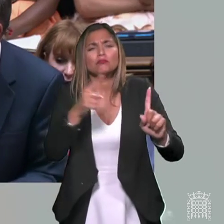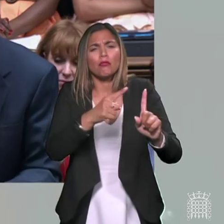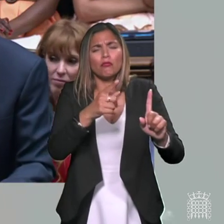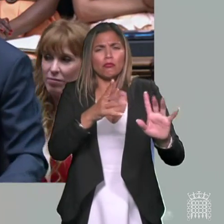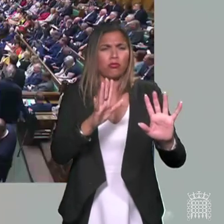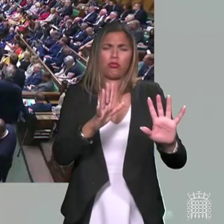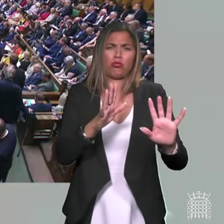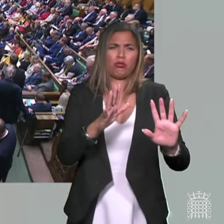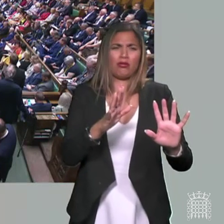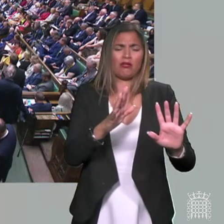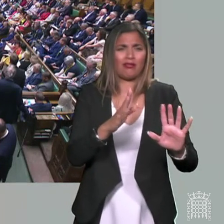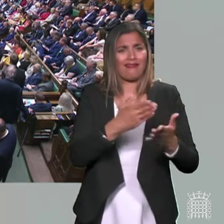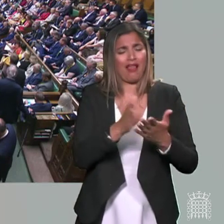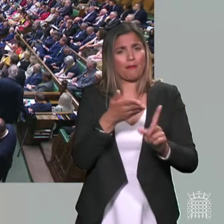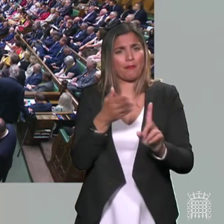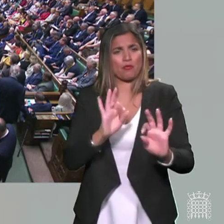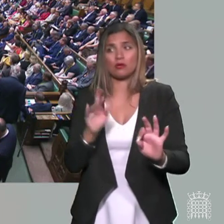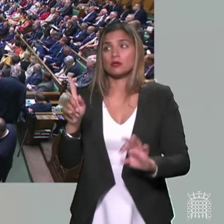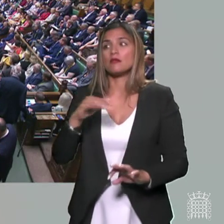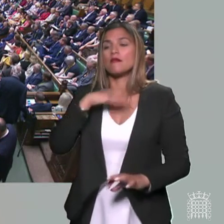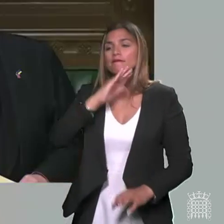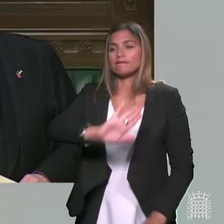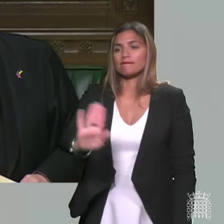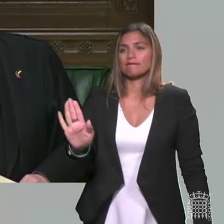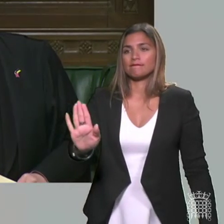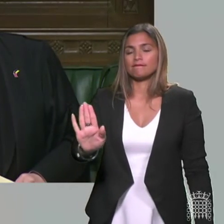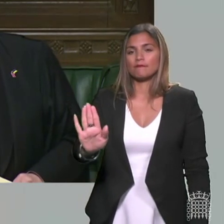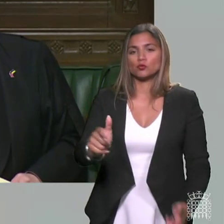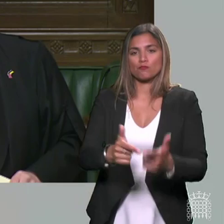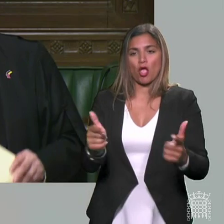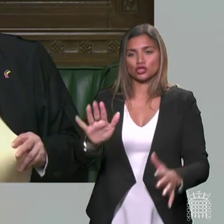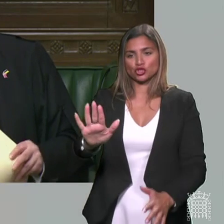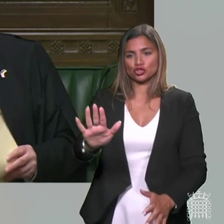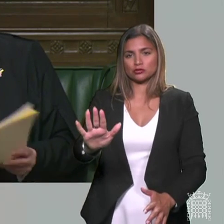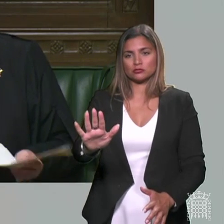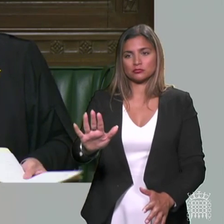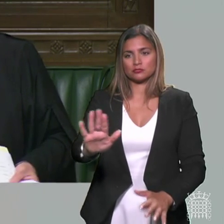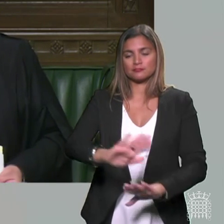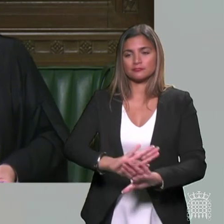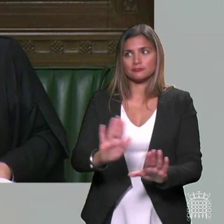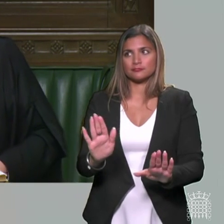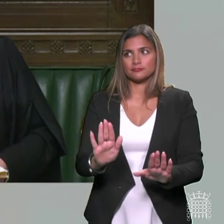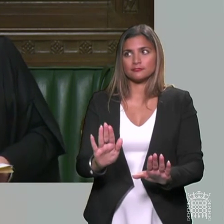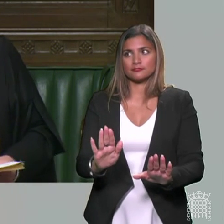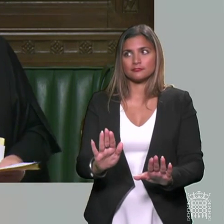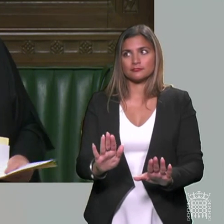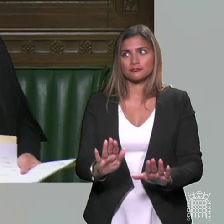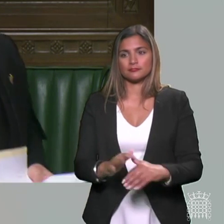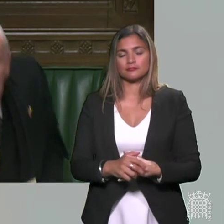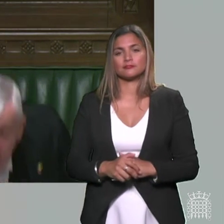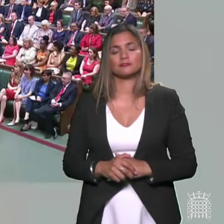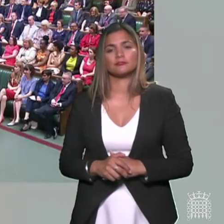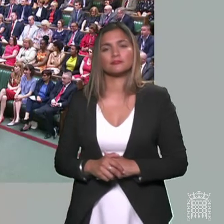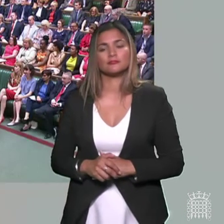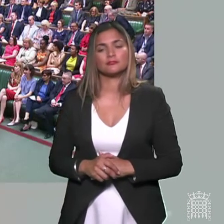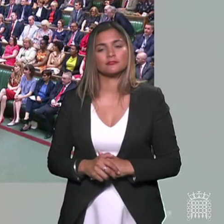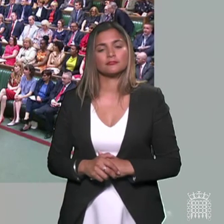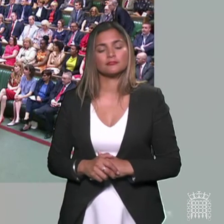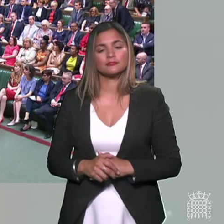Order. Mr Holden, I think that is the last time I hear from you today, otherwise you might be able to buy a couple of other people a cup of tea.